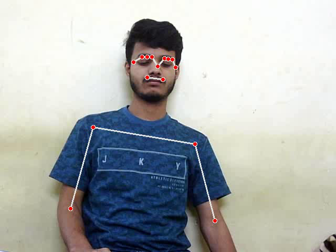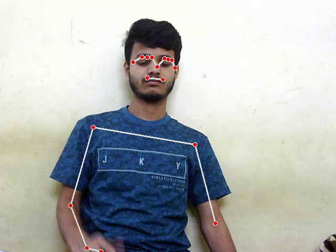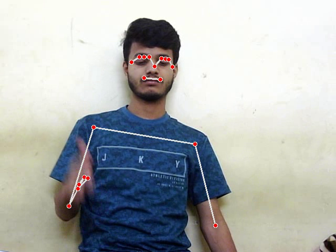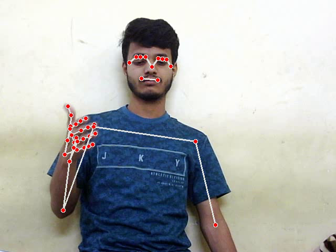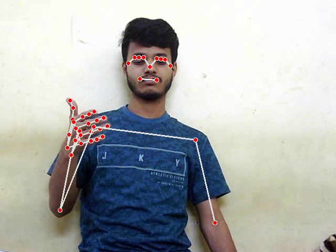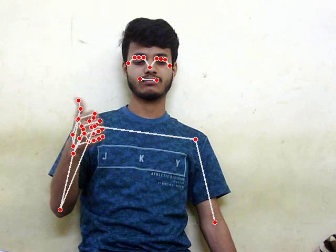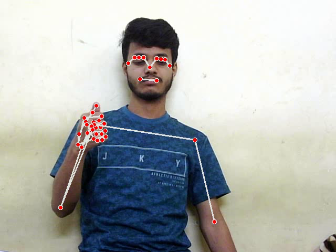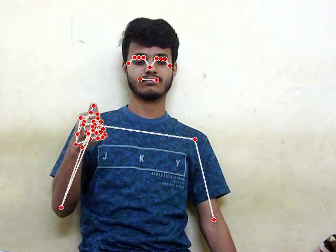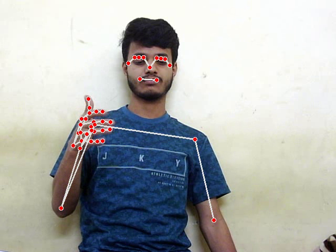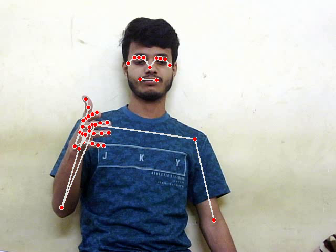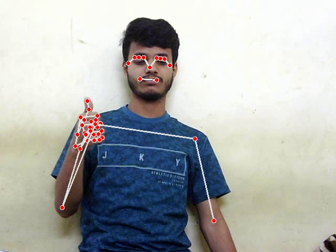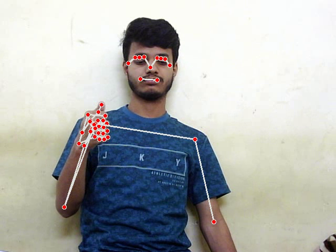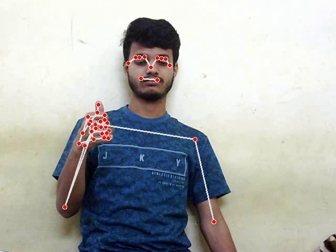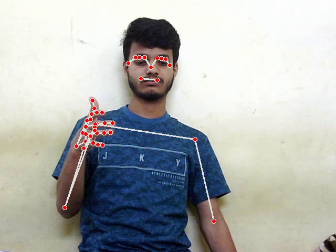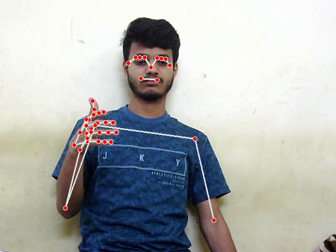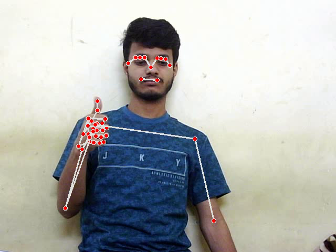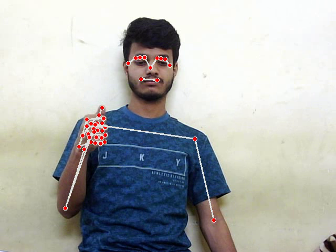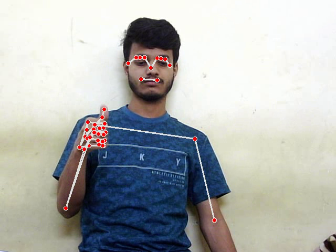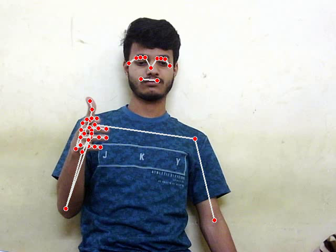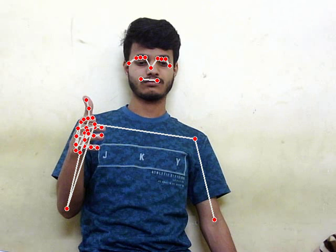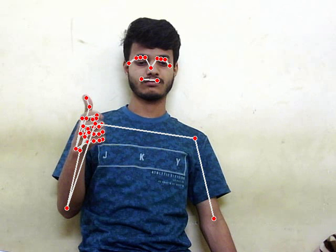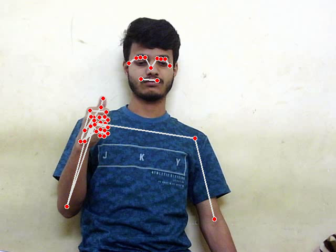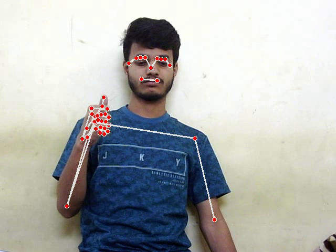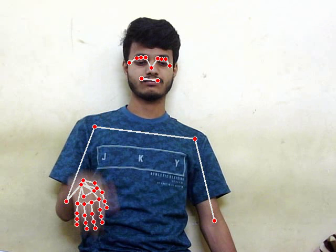milk